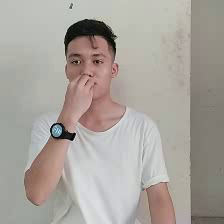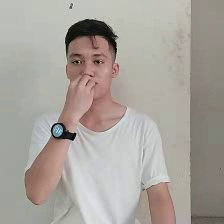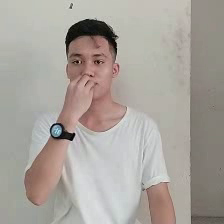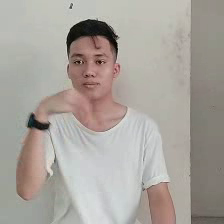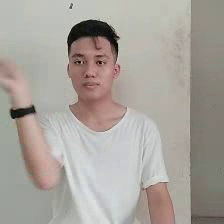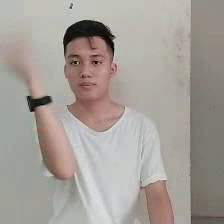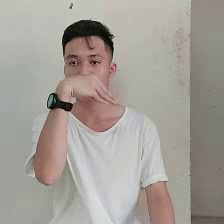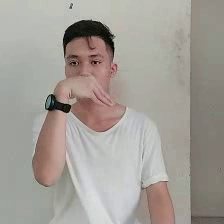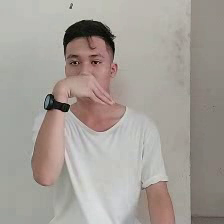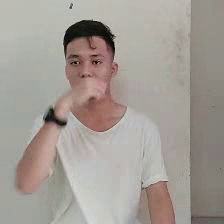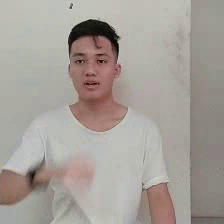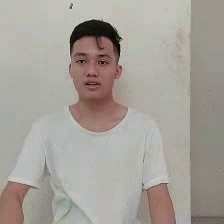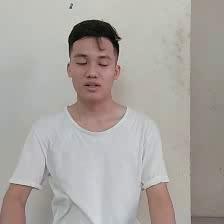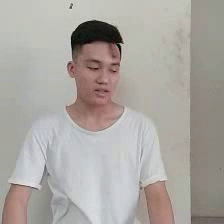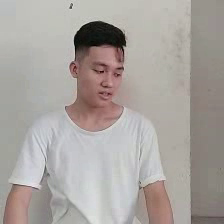Nói xấu